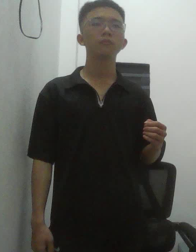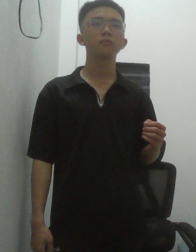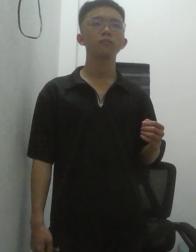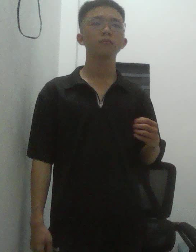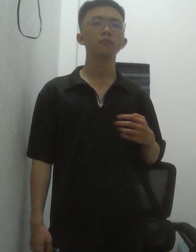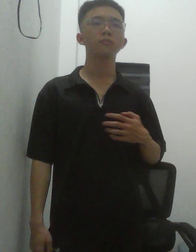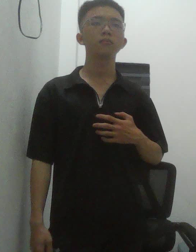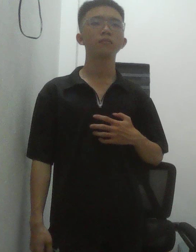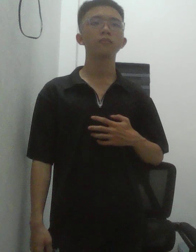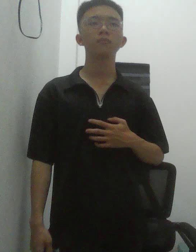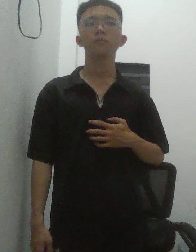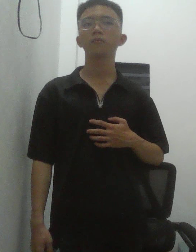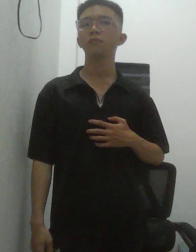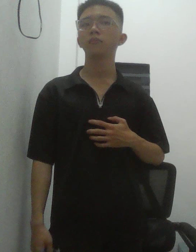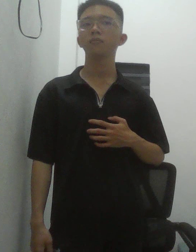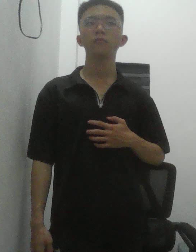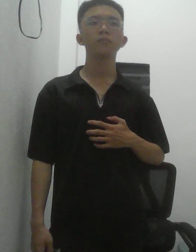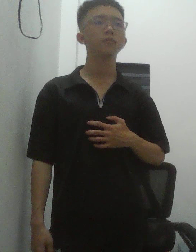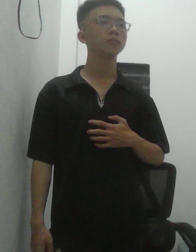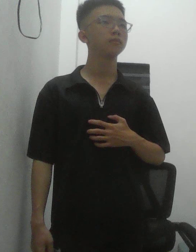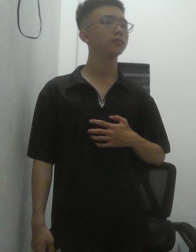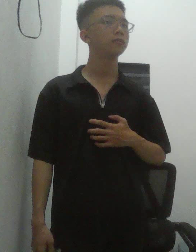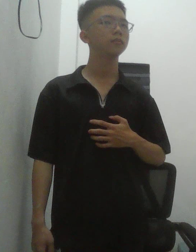khong thich